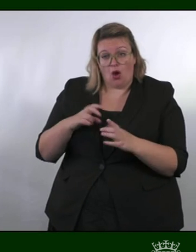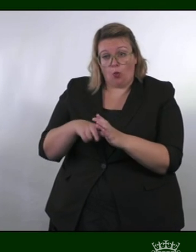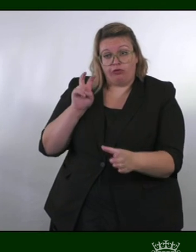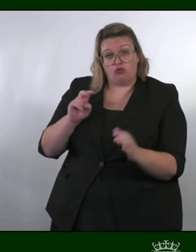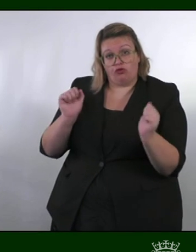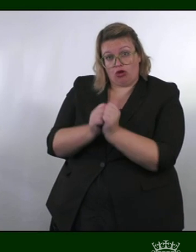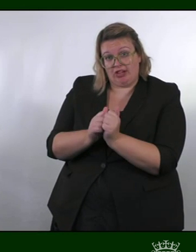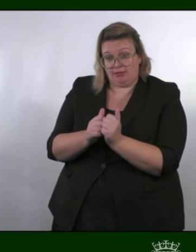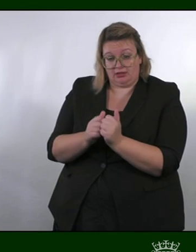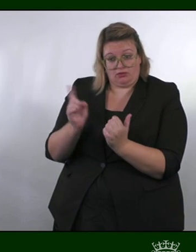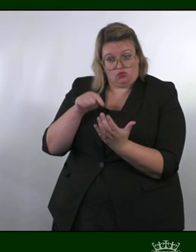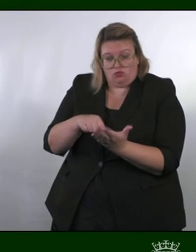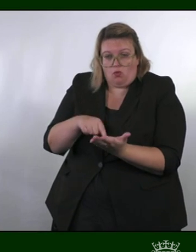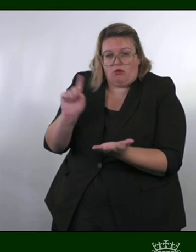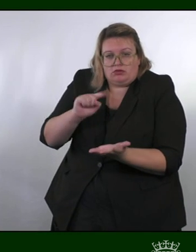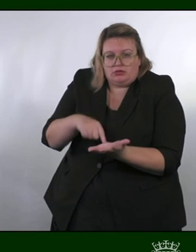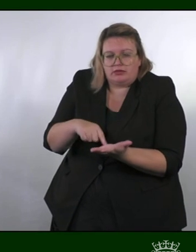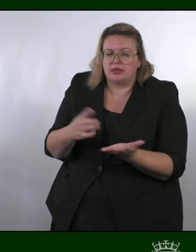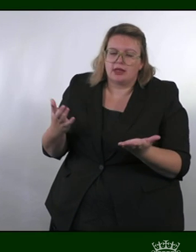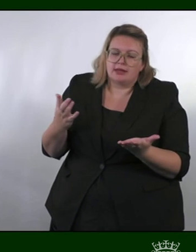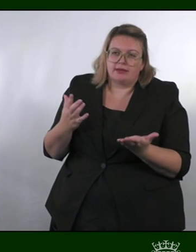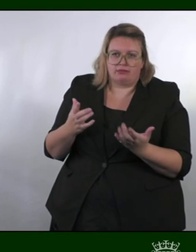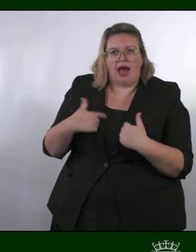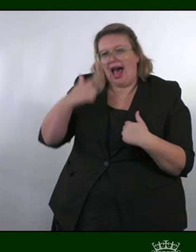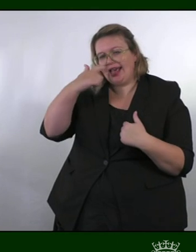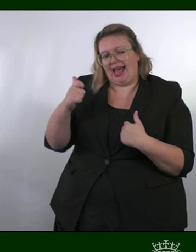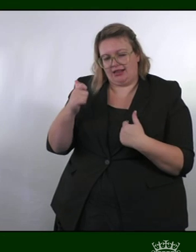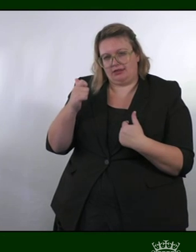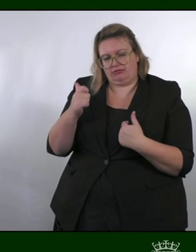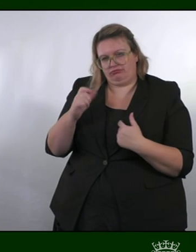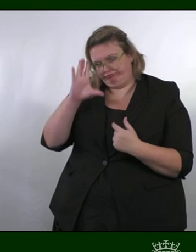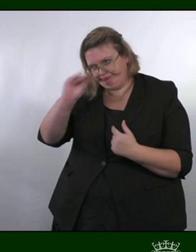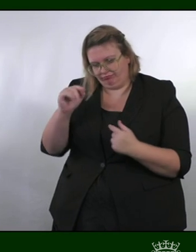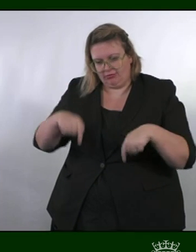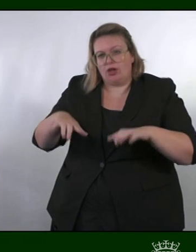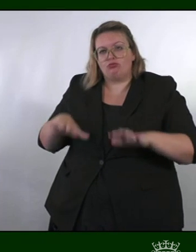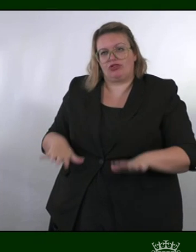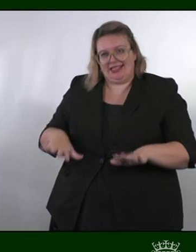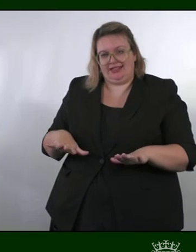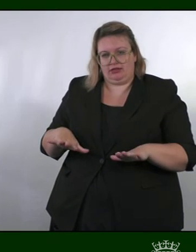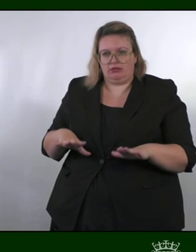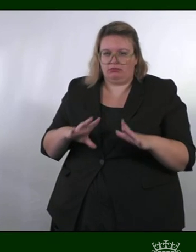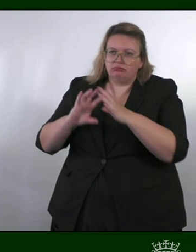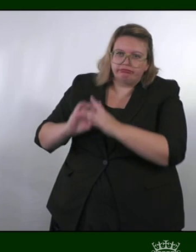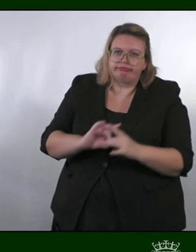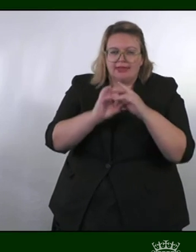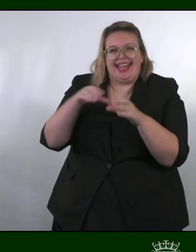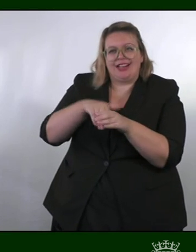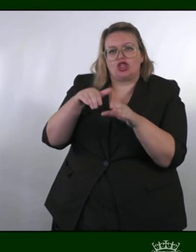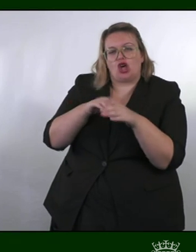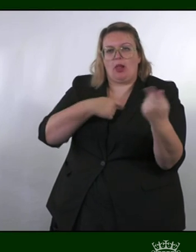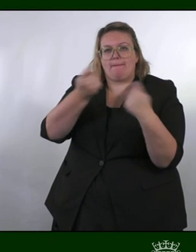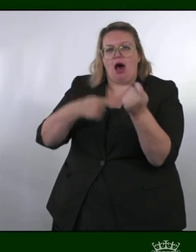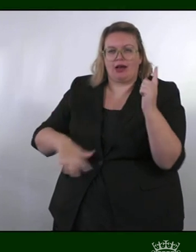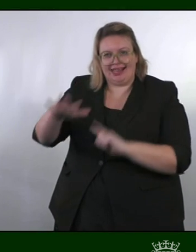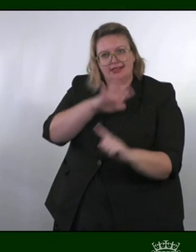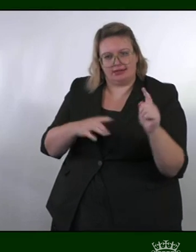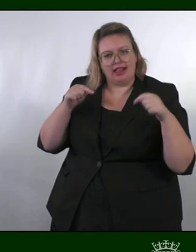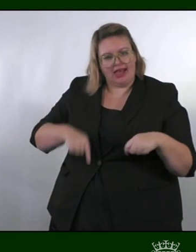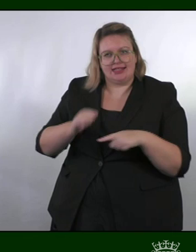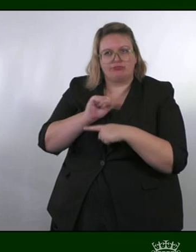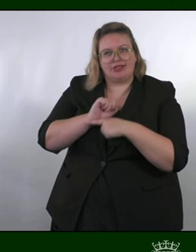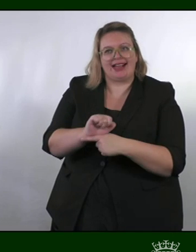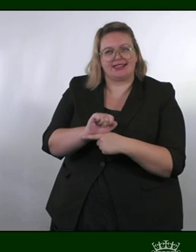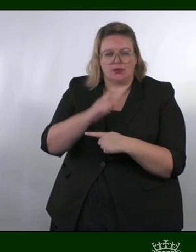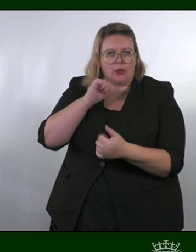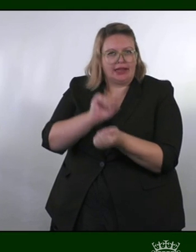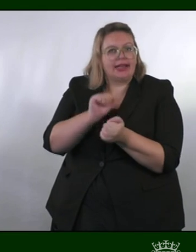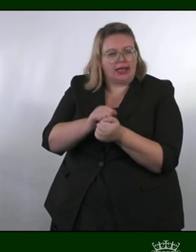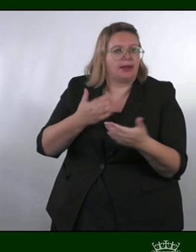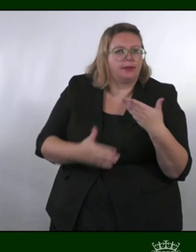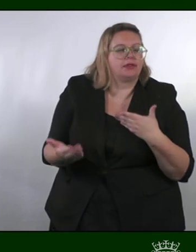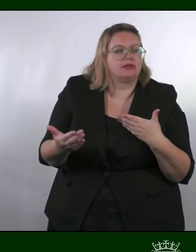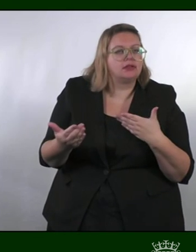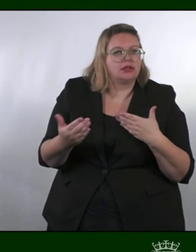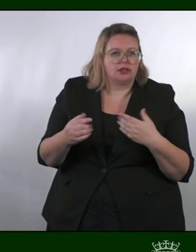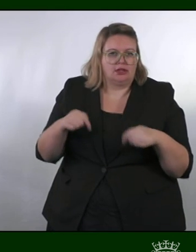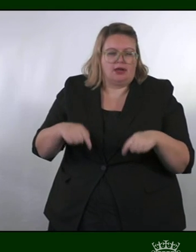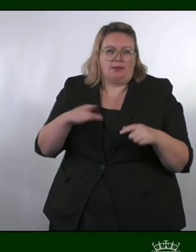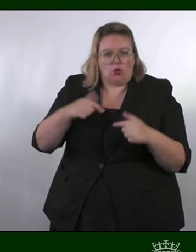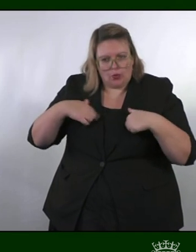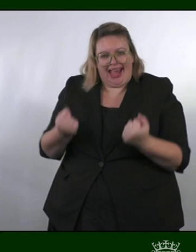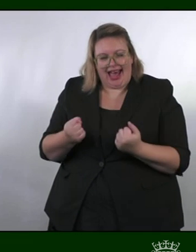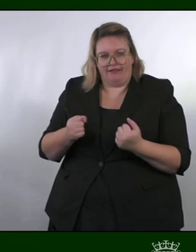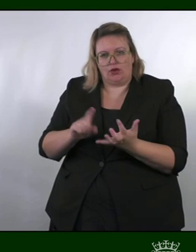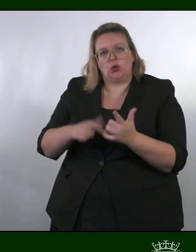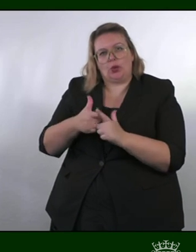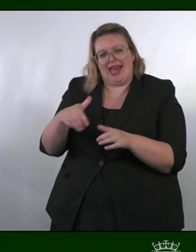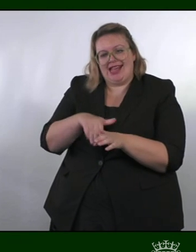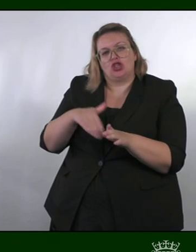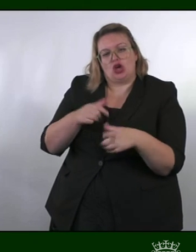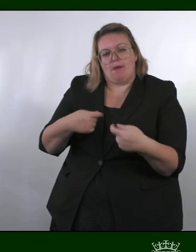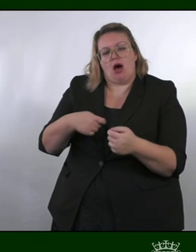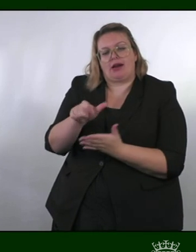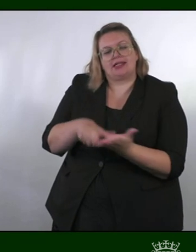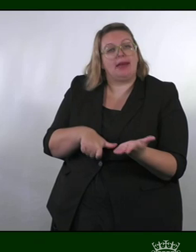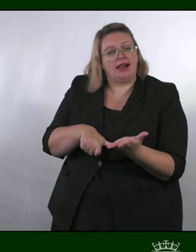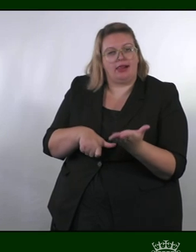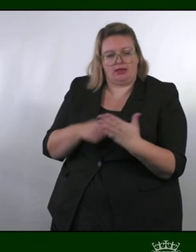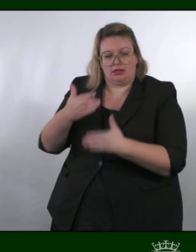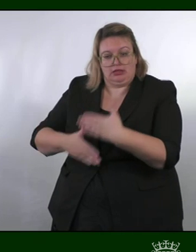Friend that the UK’s internal market, which I think everybody on both sides of the House values, is protected and upheld by the United Kingdom Internal Market Bill, which is currently going through the other place.